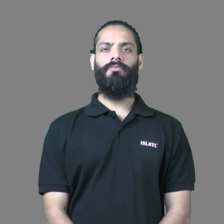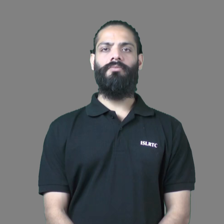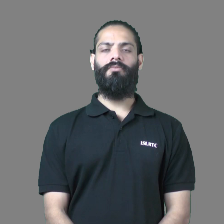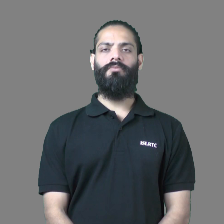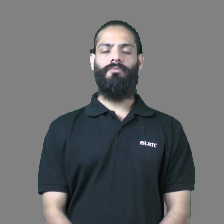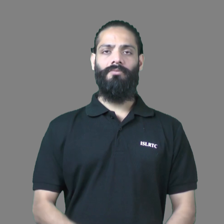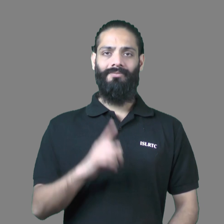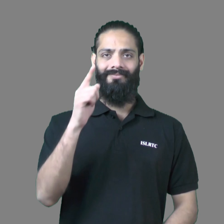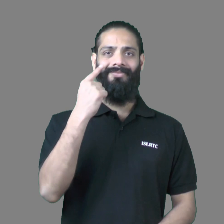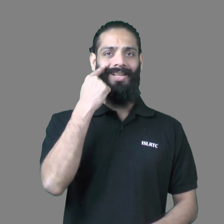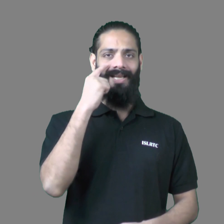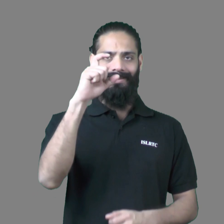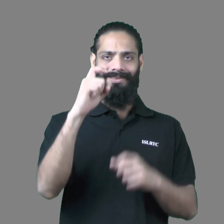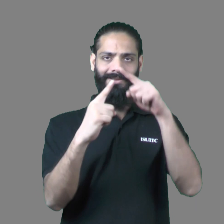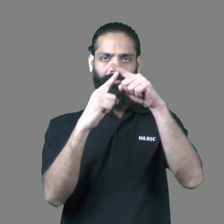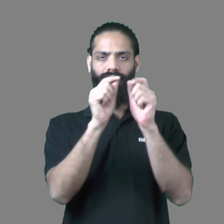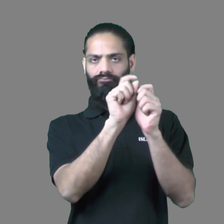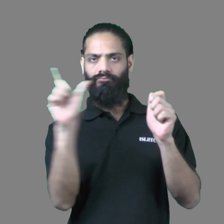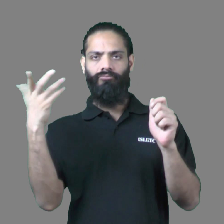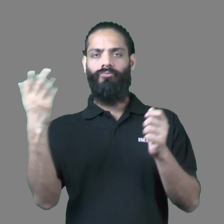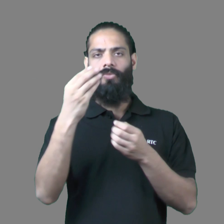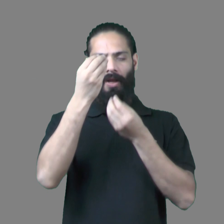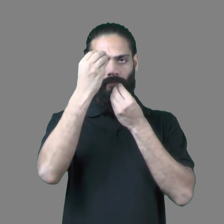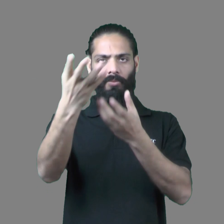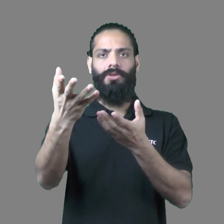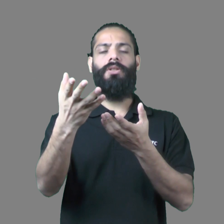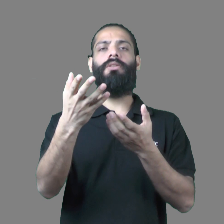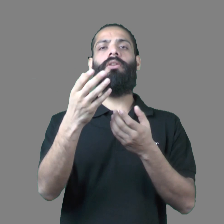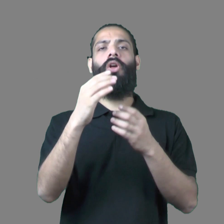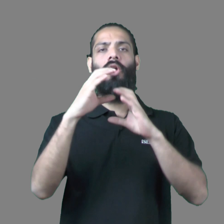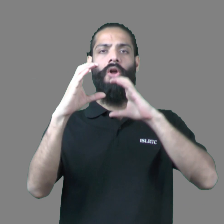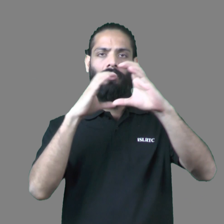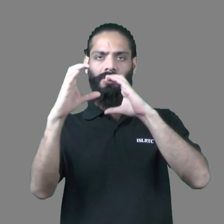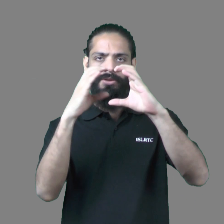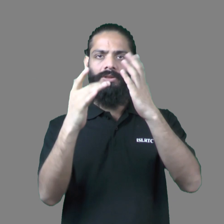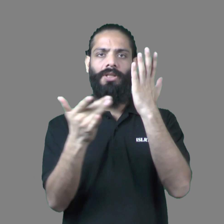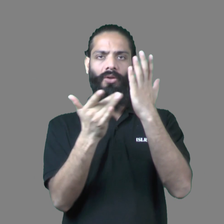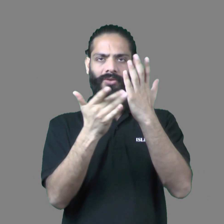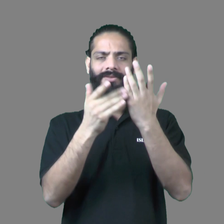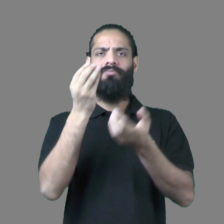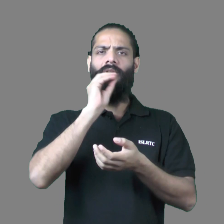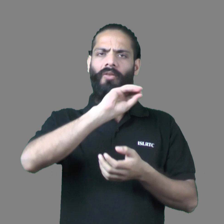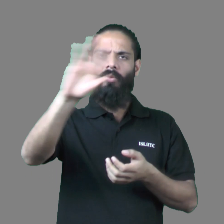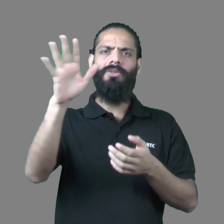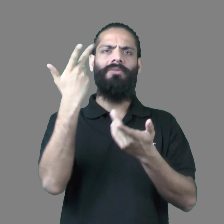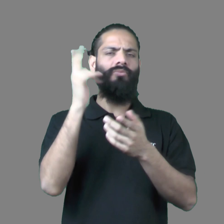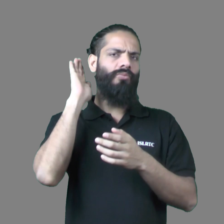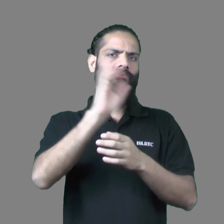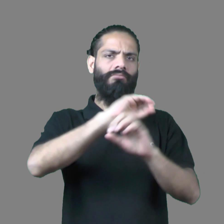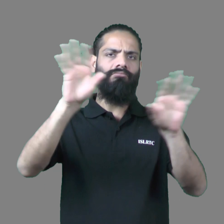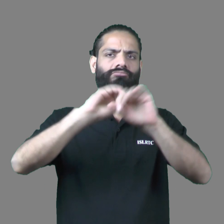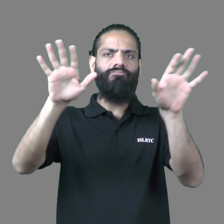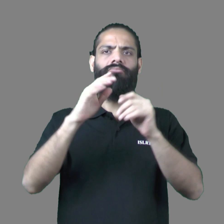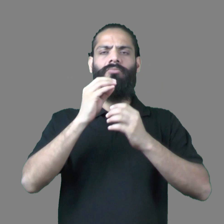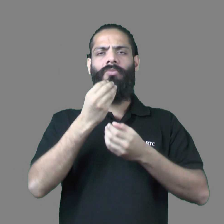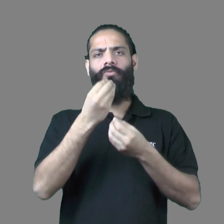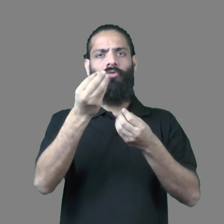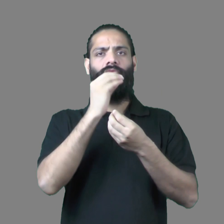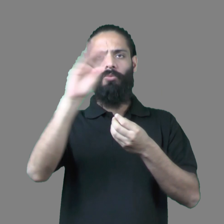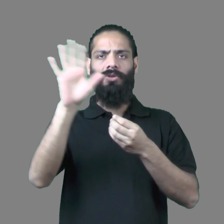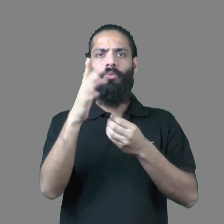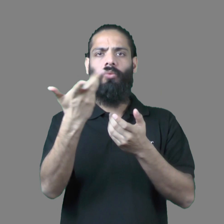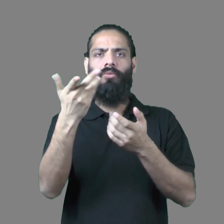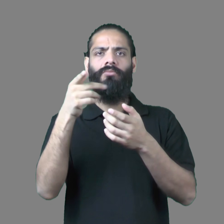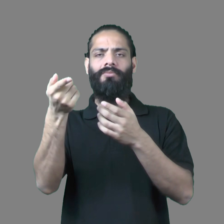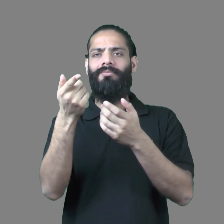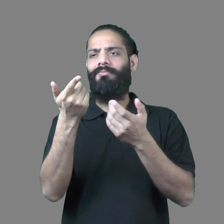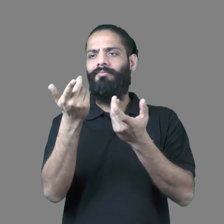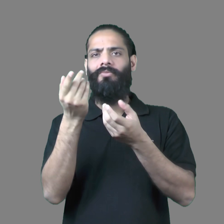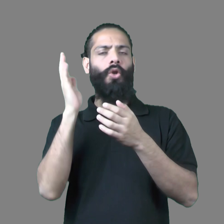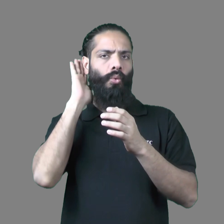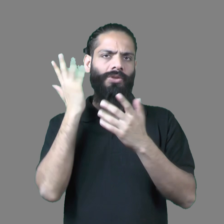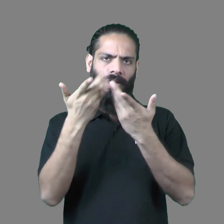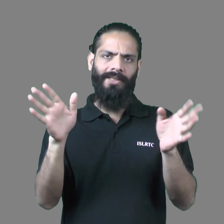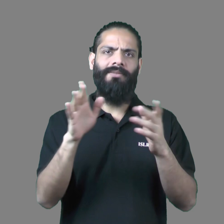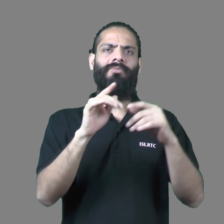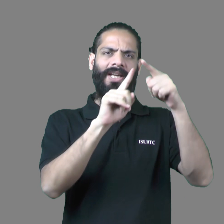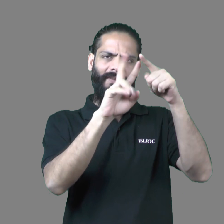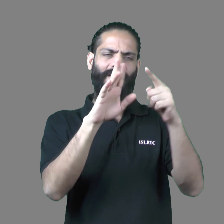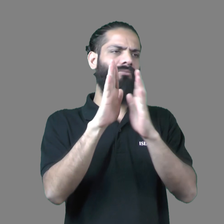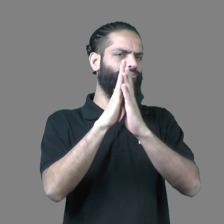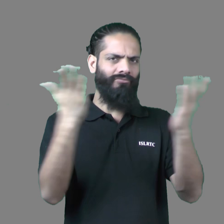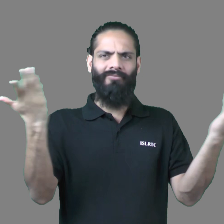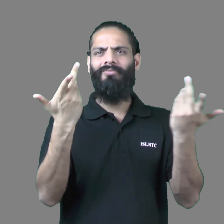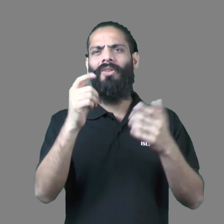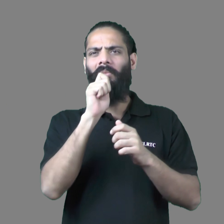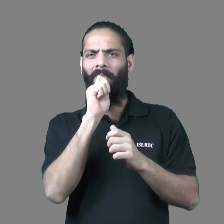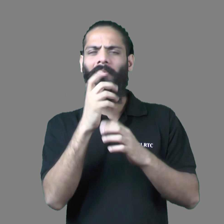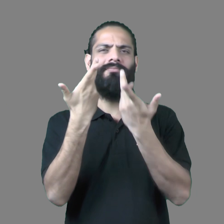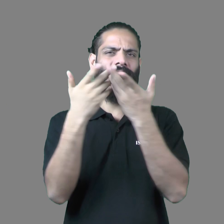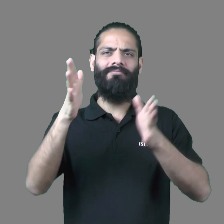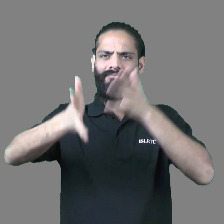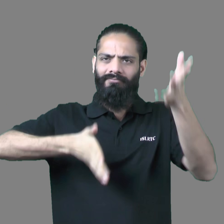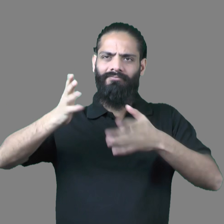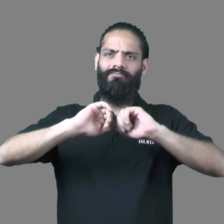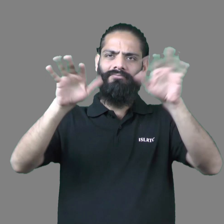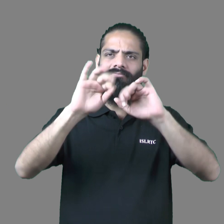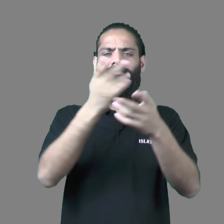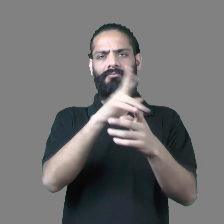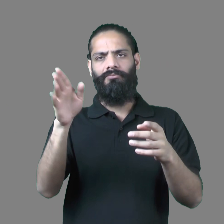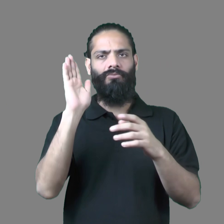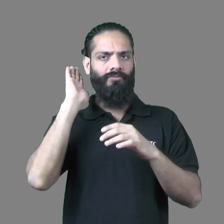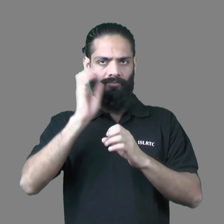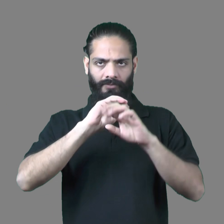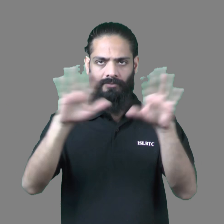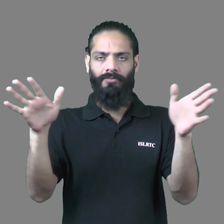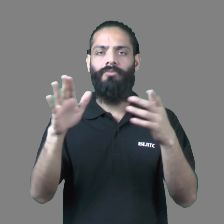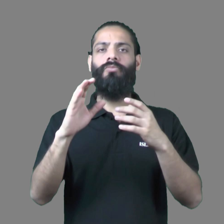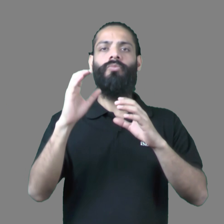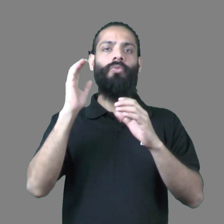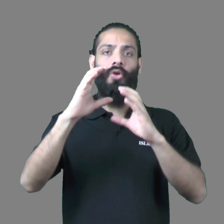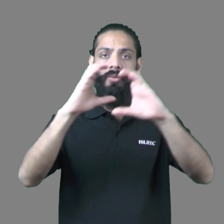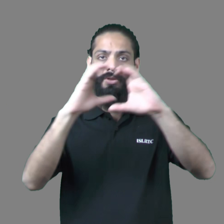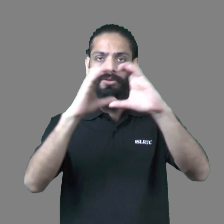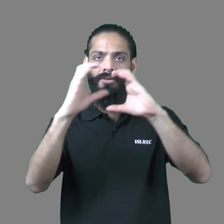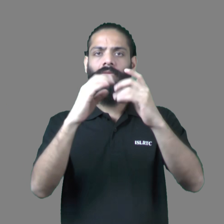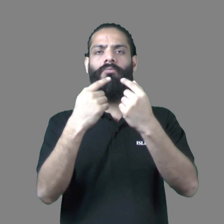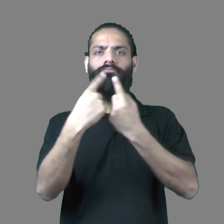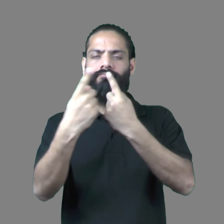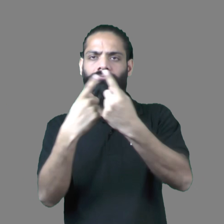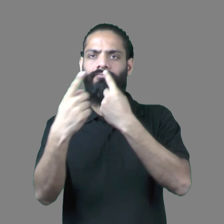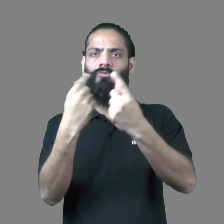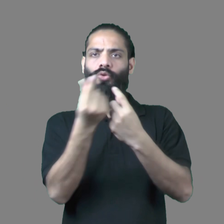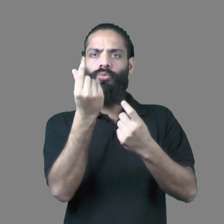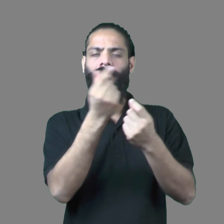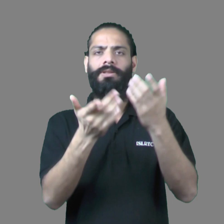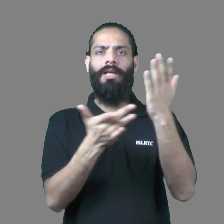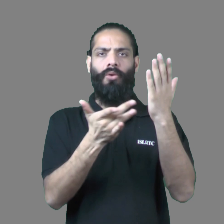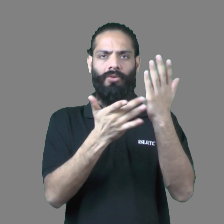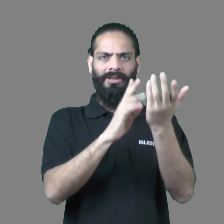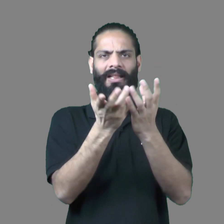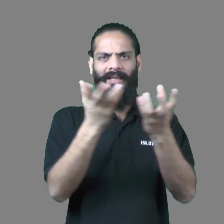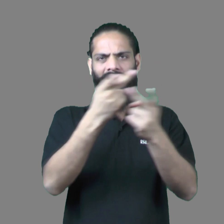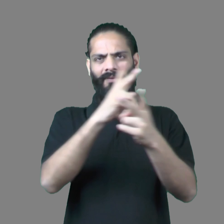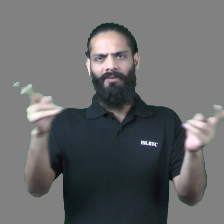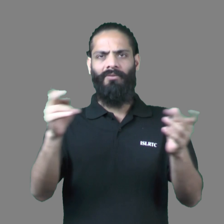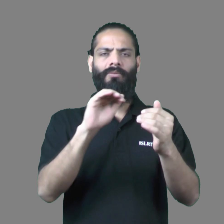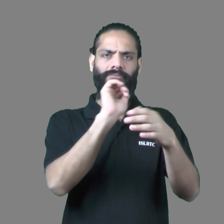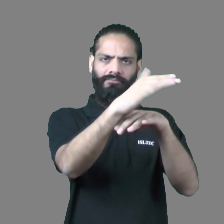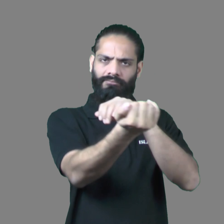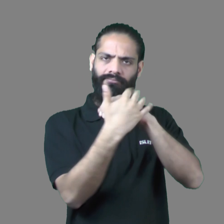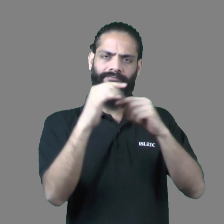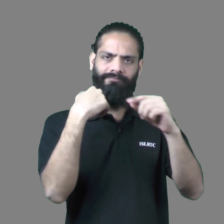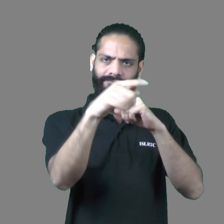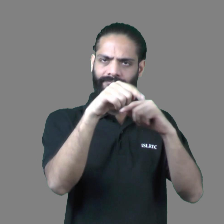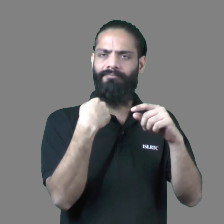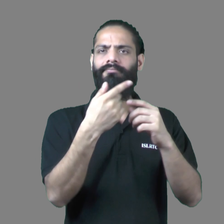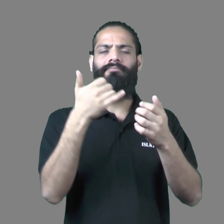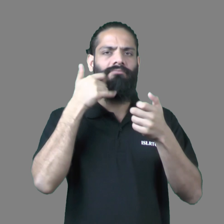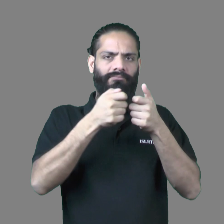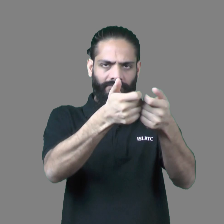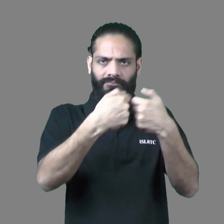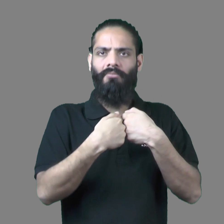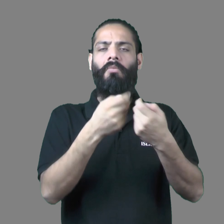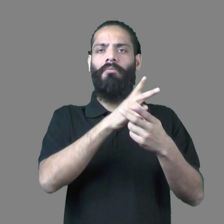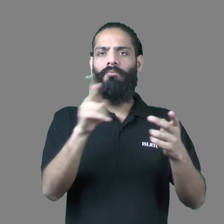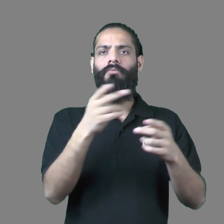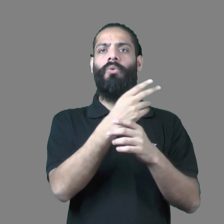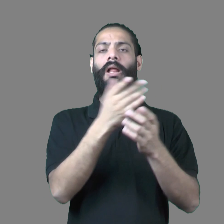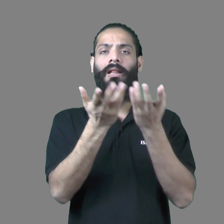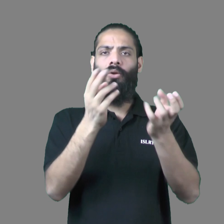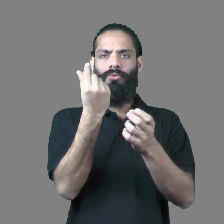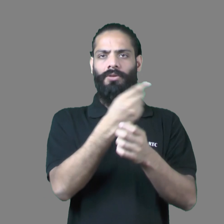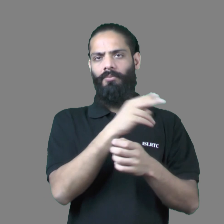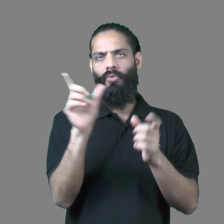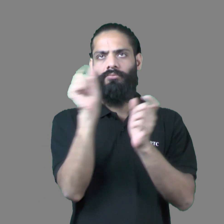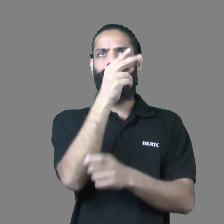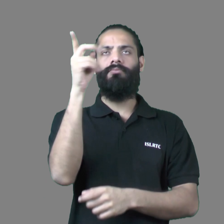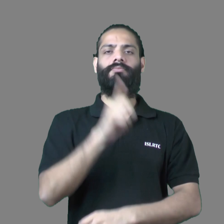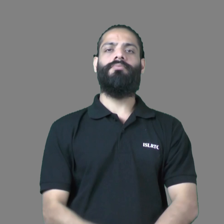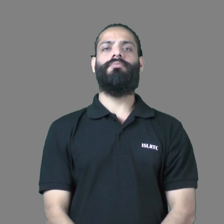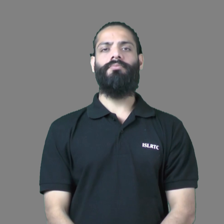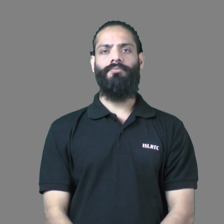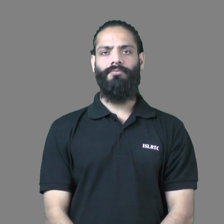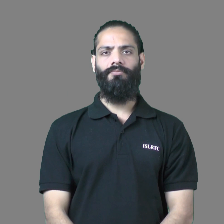Information and Communication Technology (ICT)